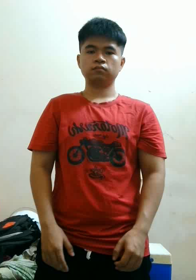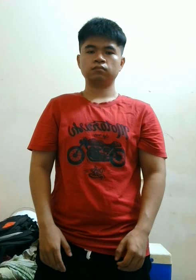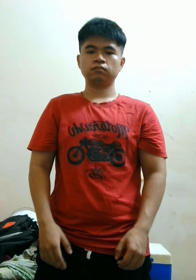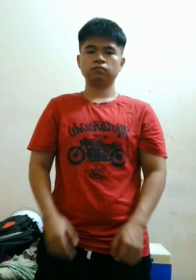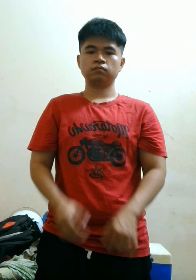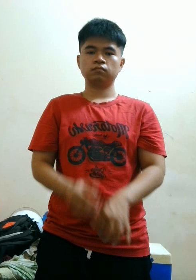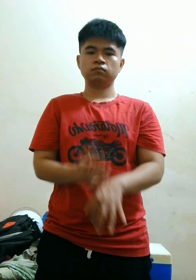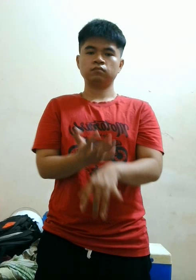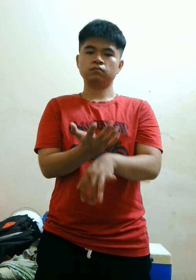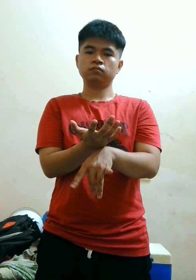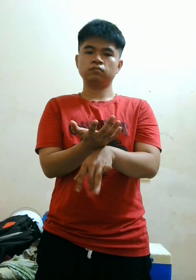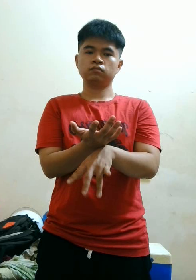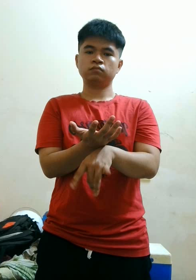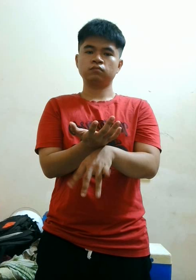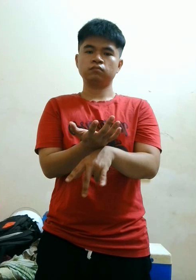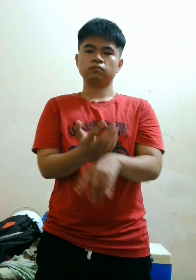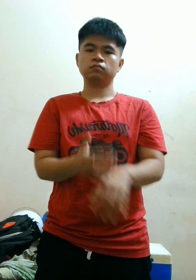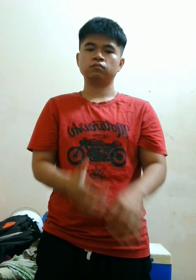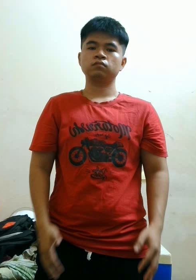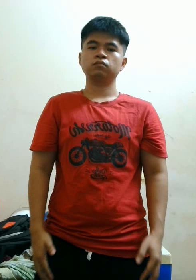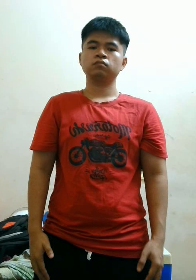ca phe